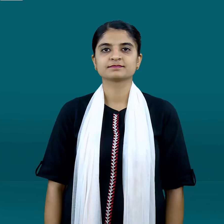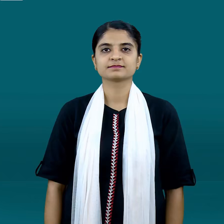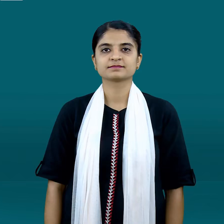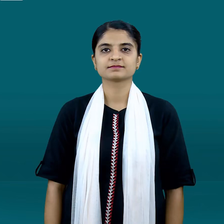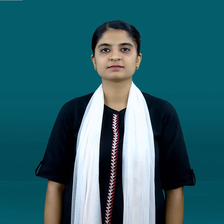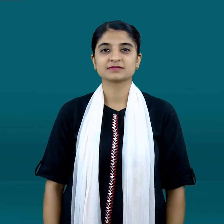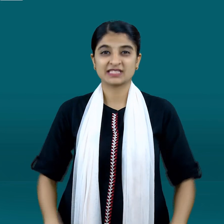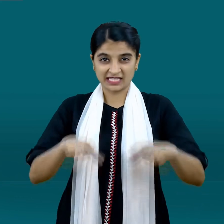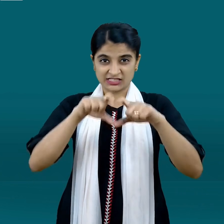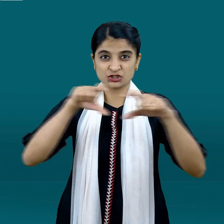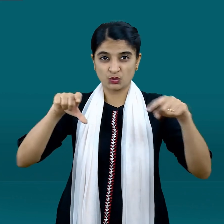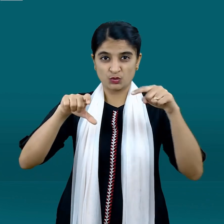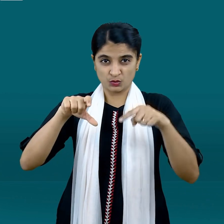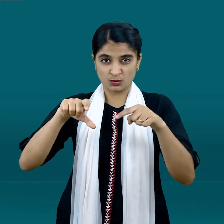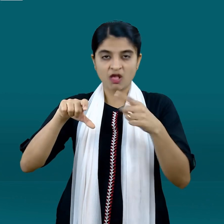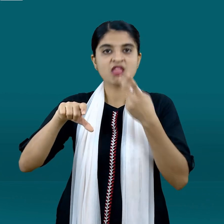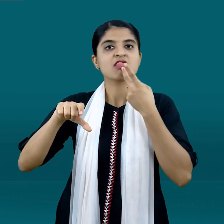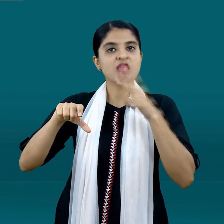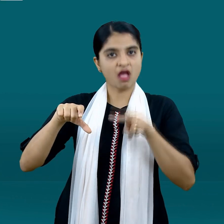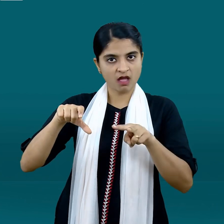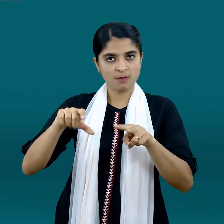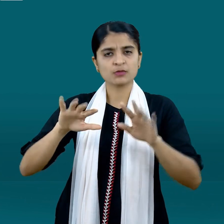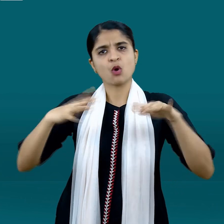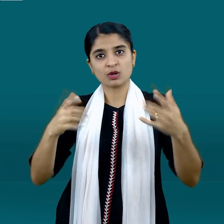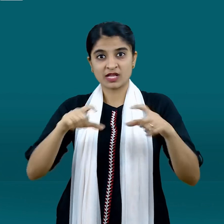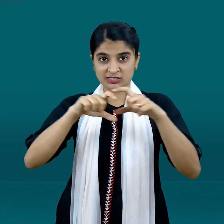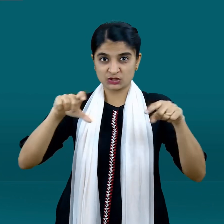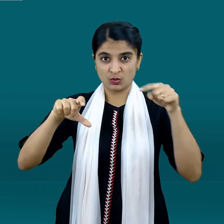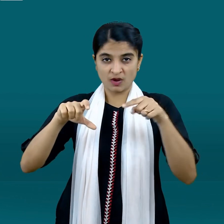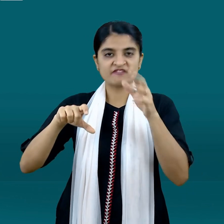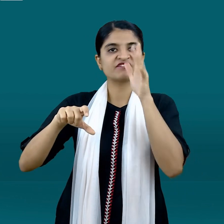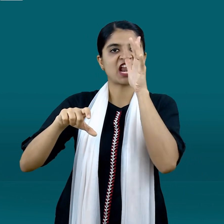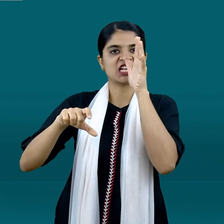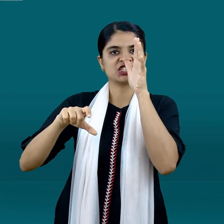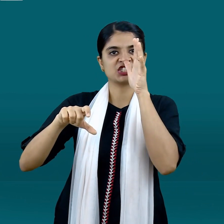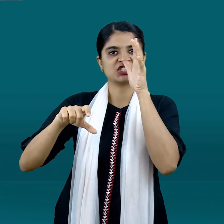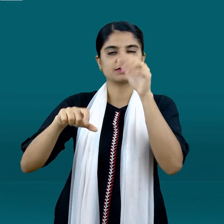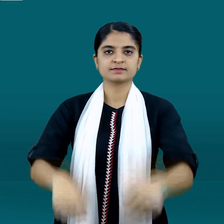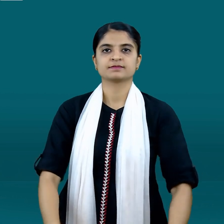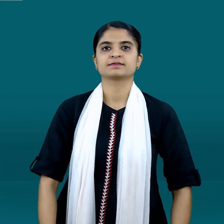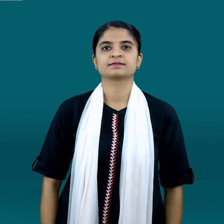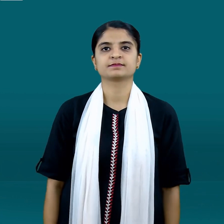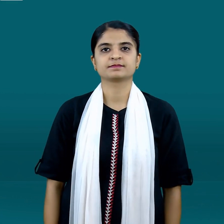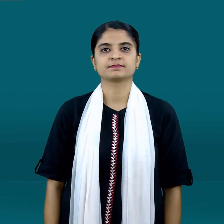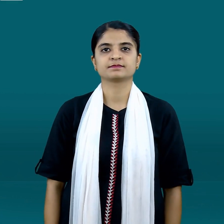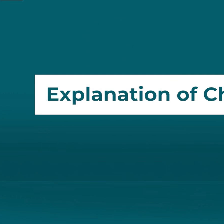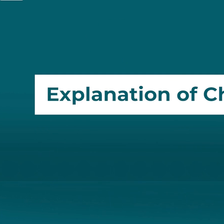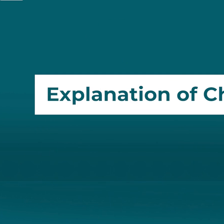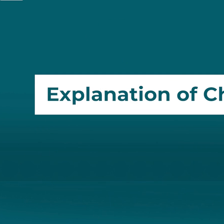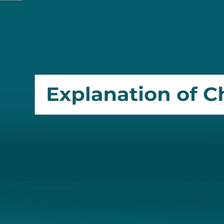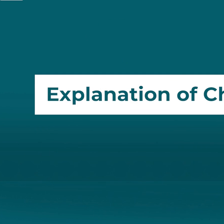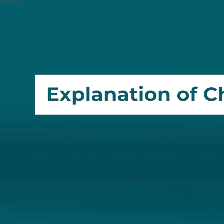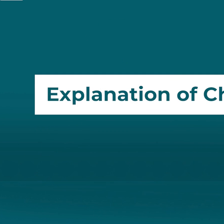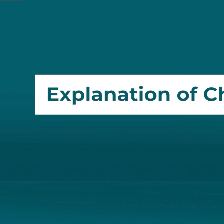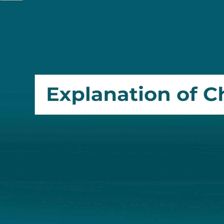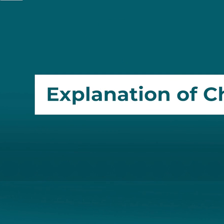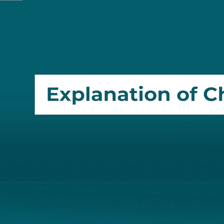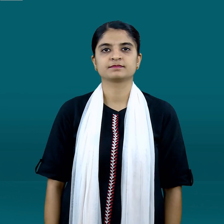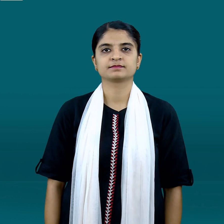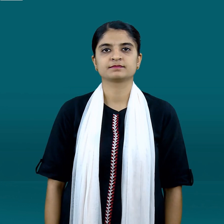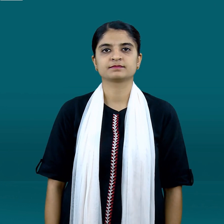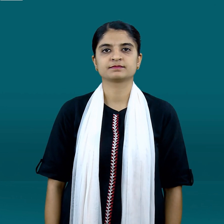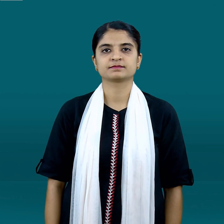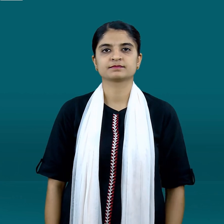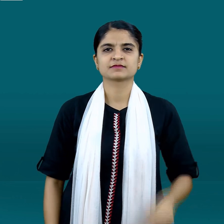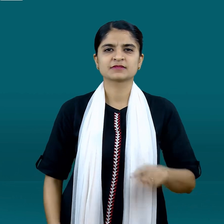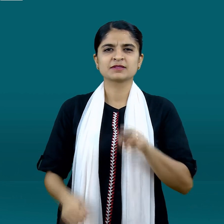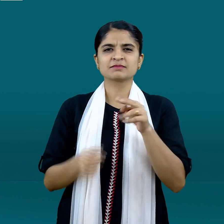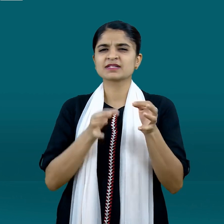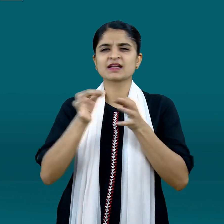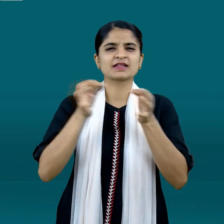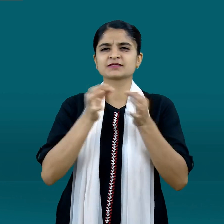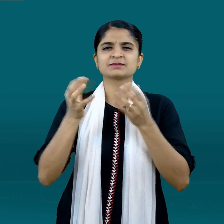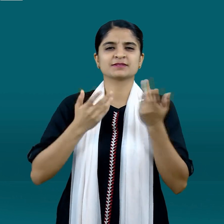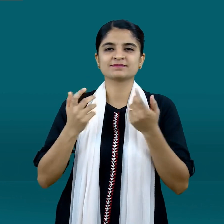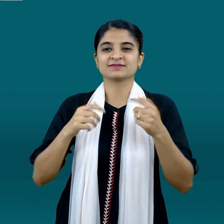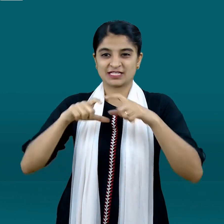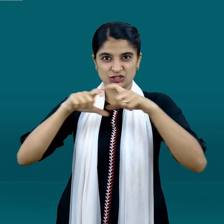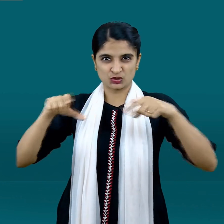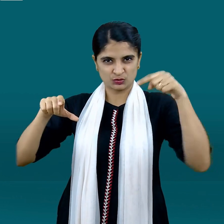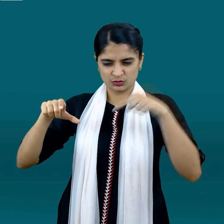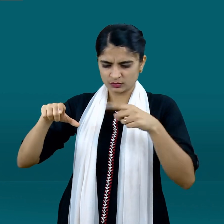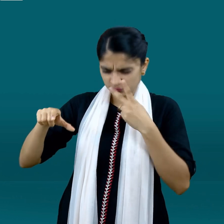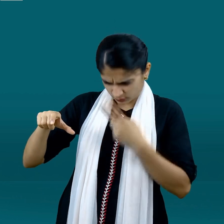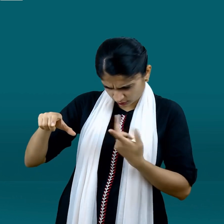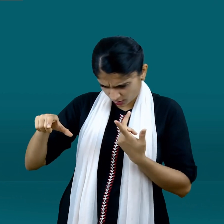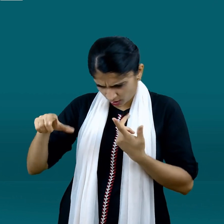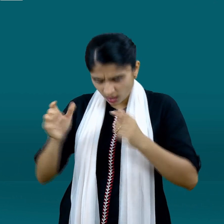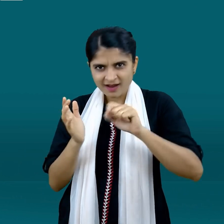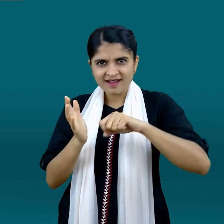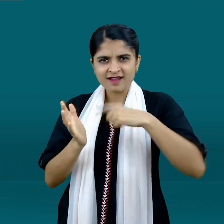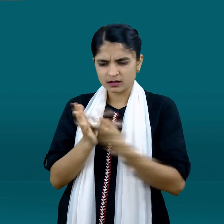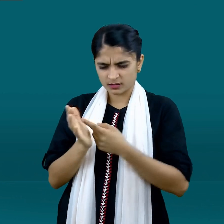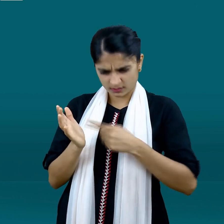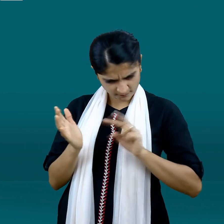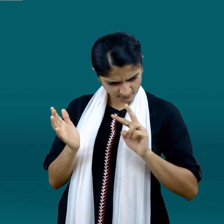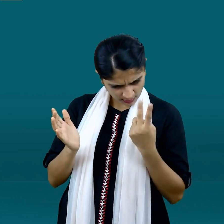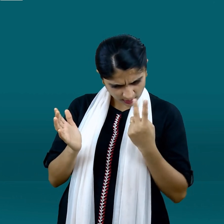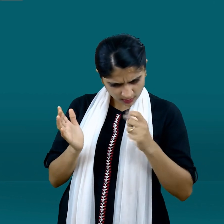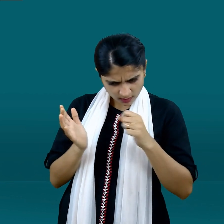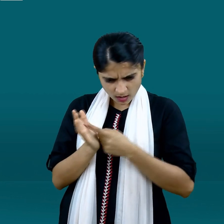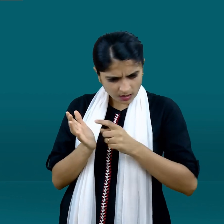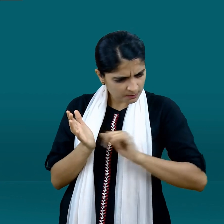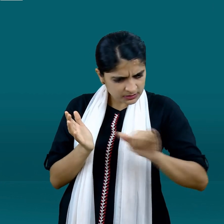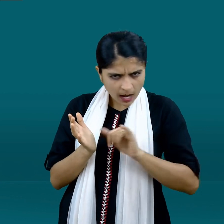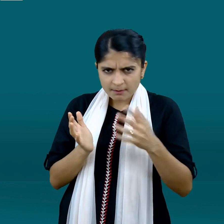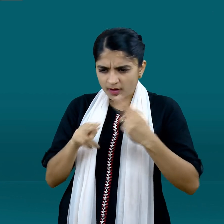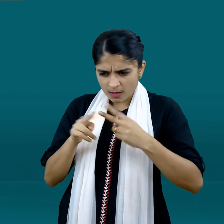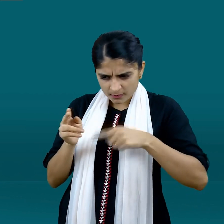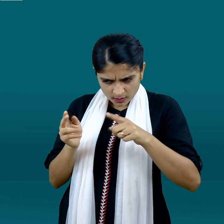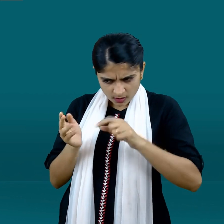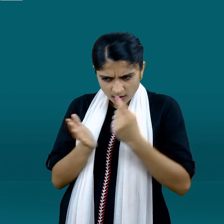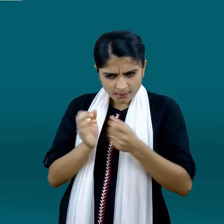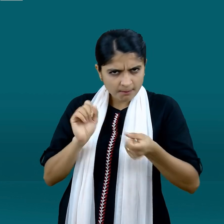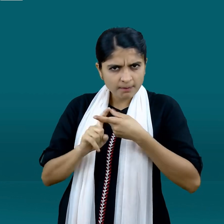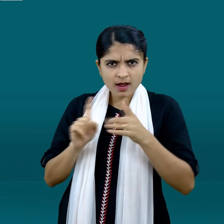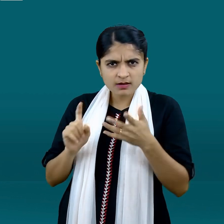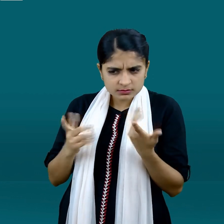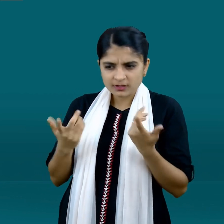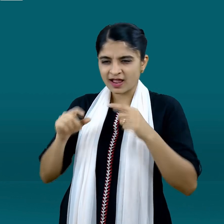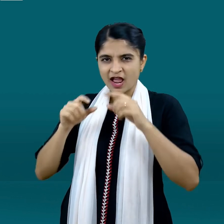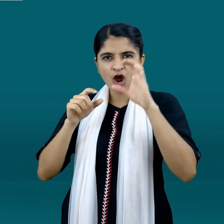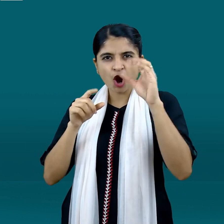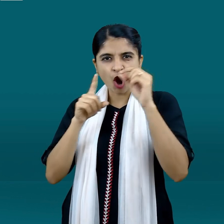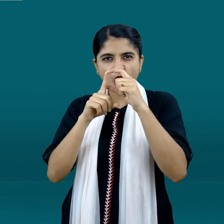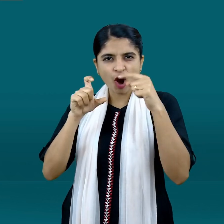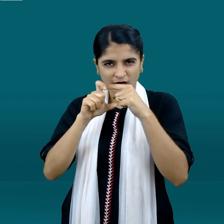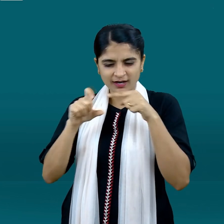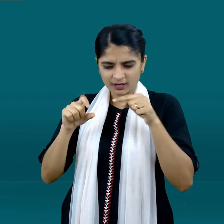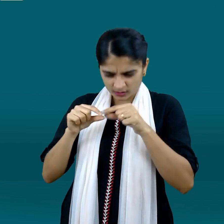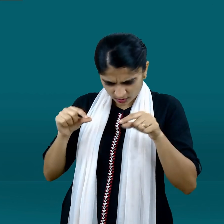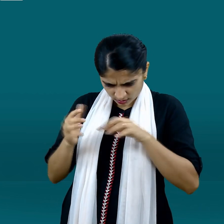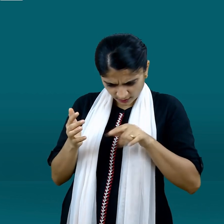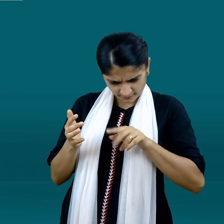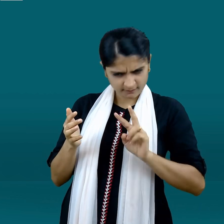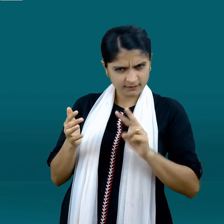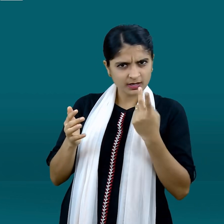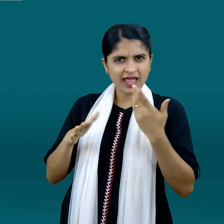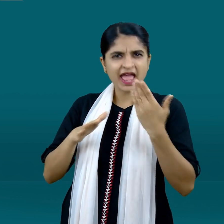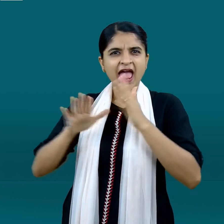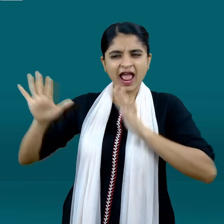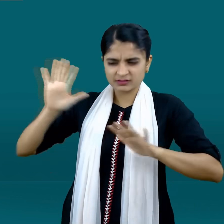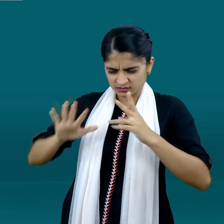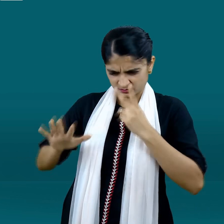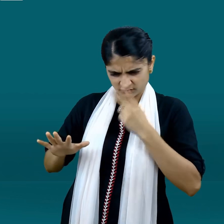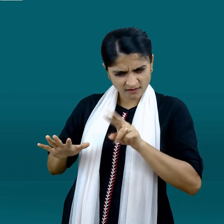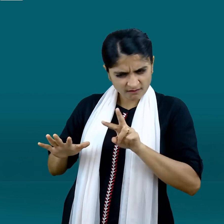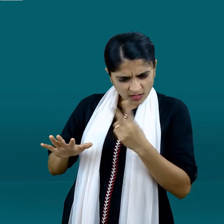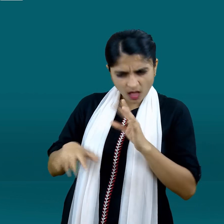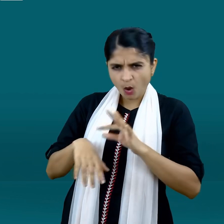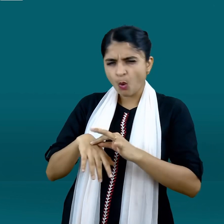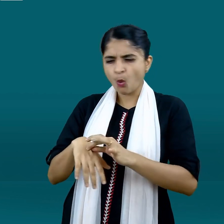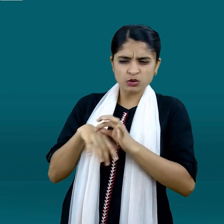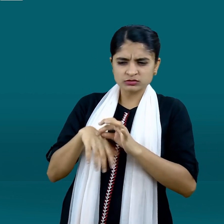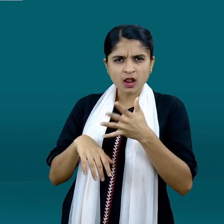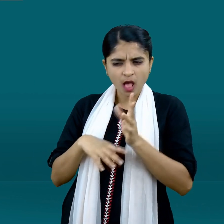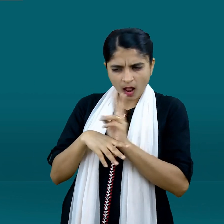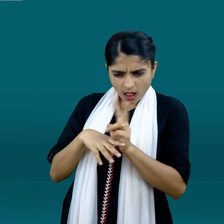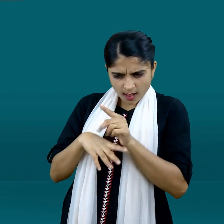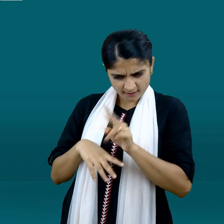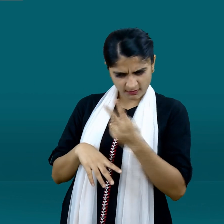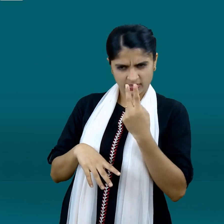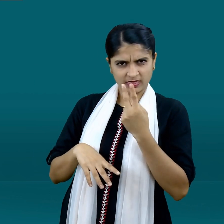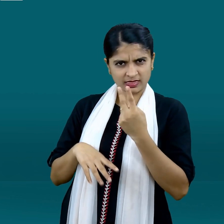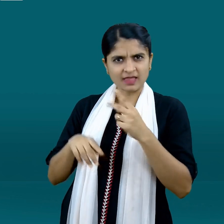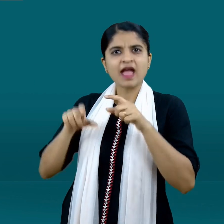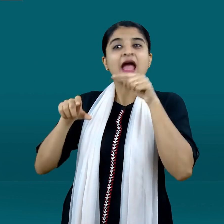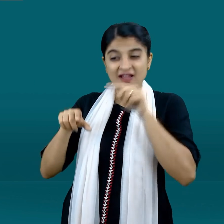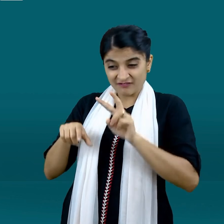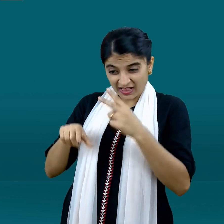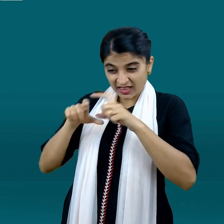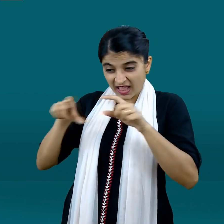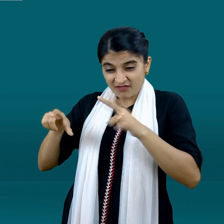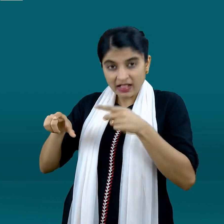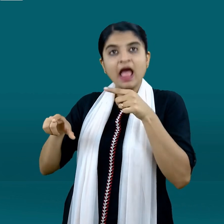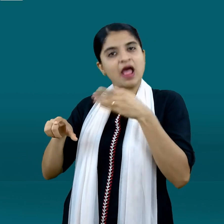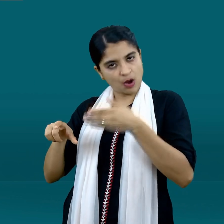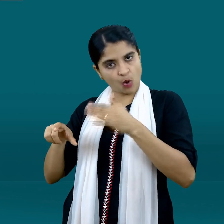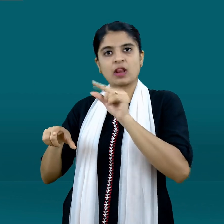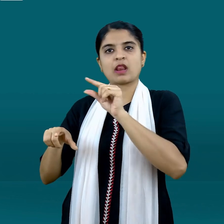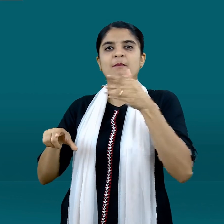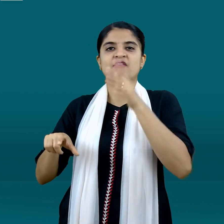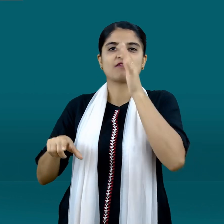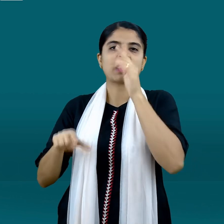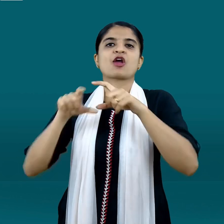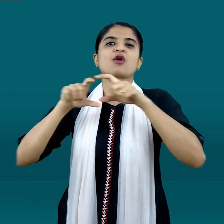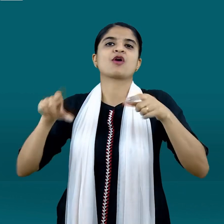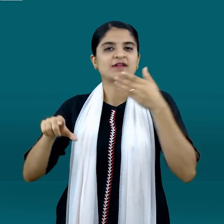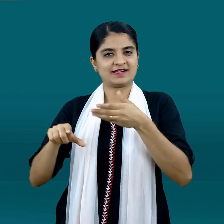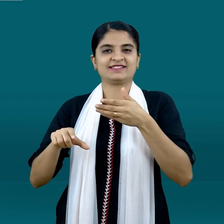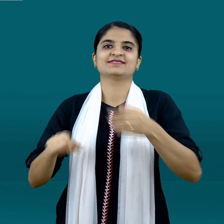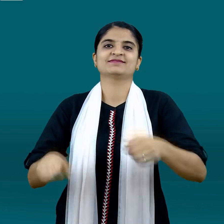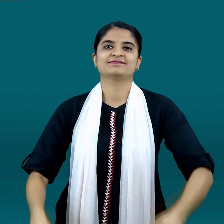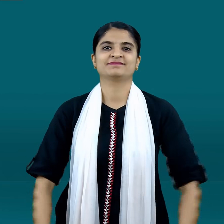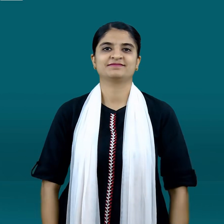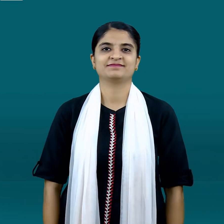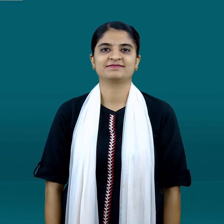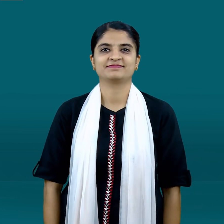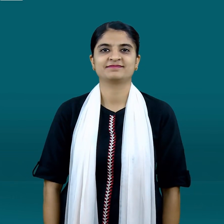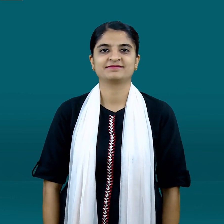Cheque Fraudulent